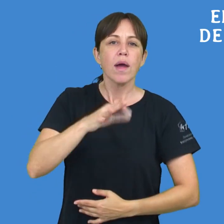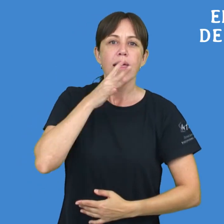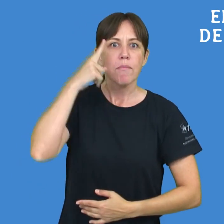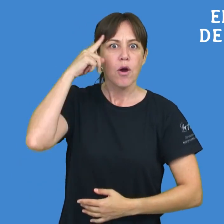motivo